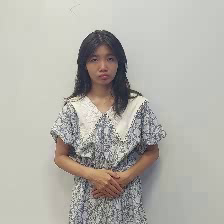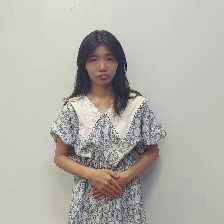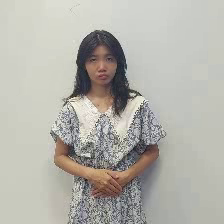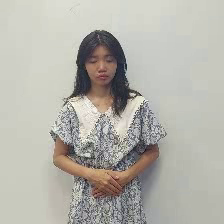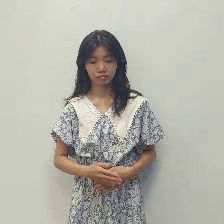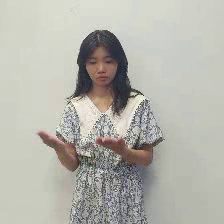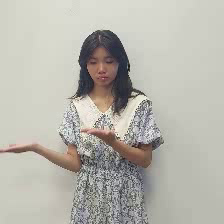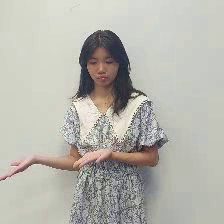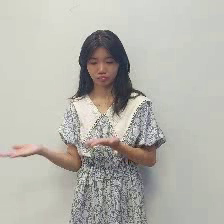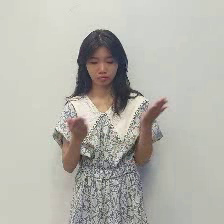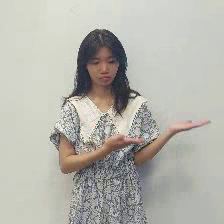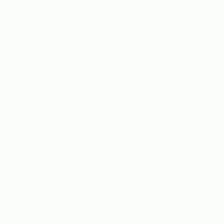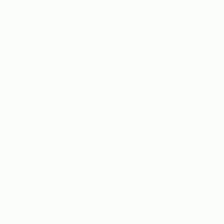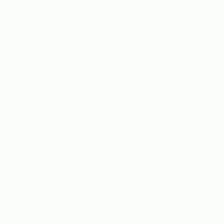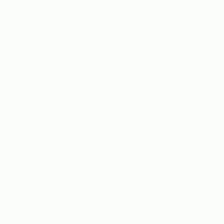Mời vào